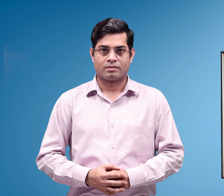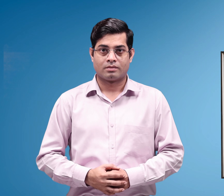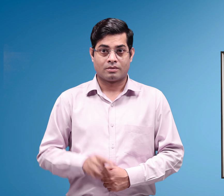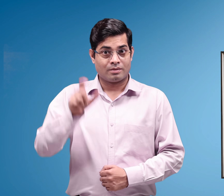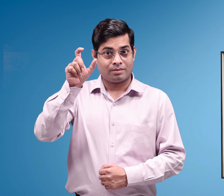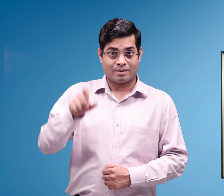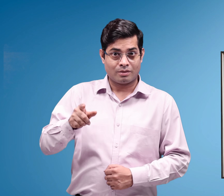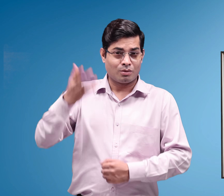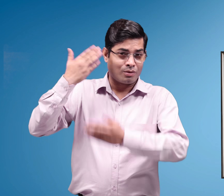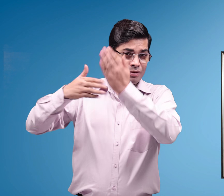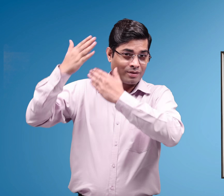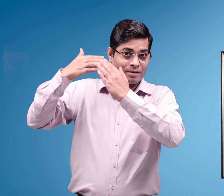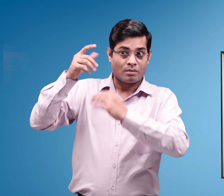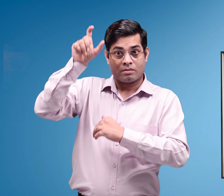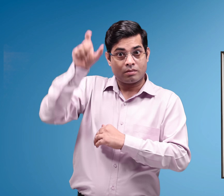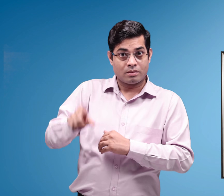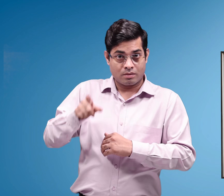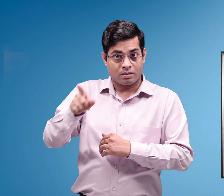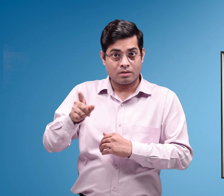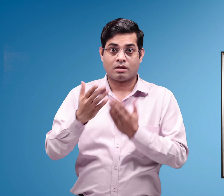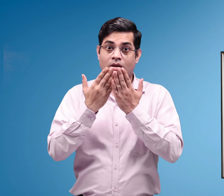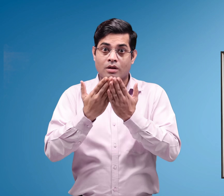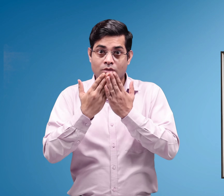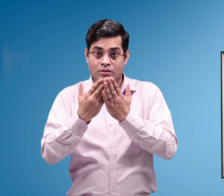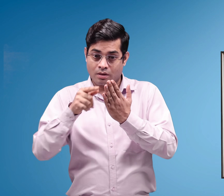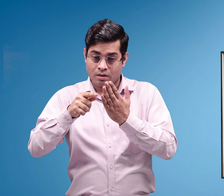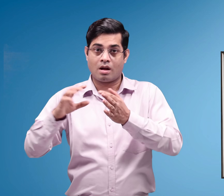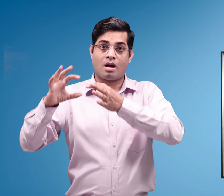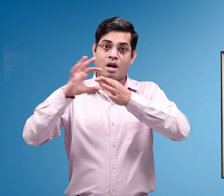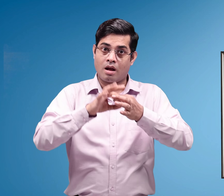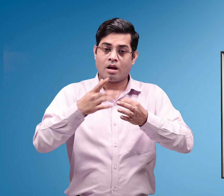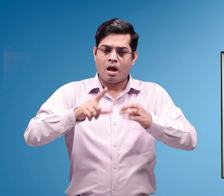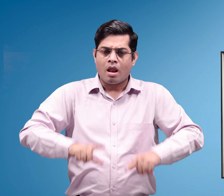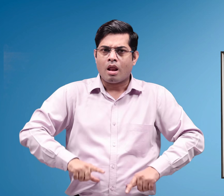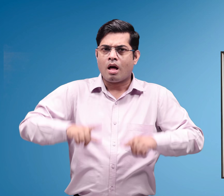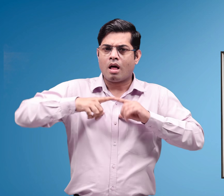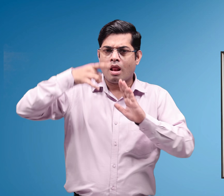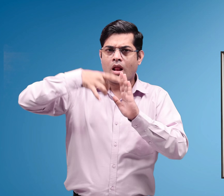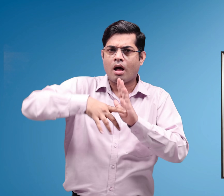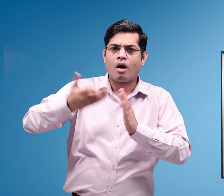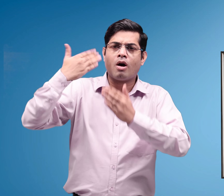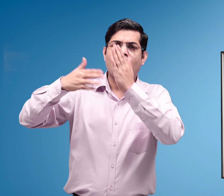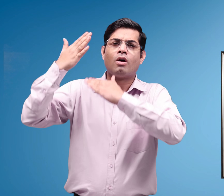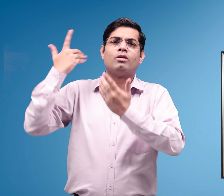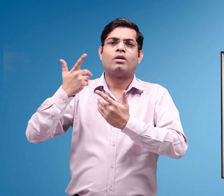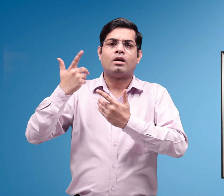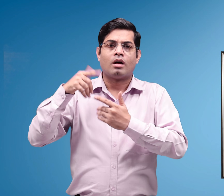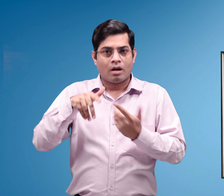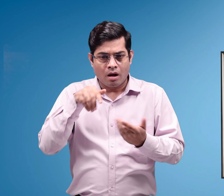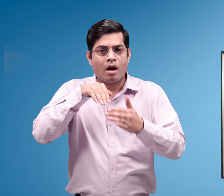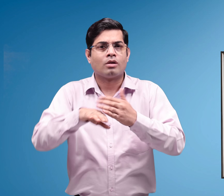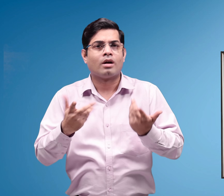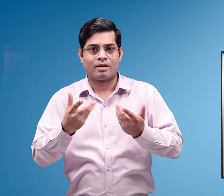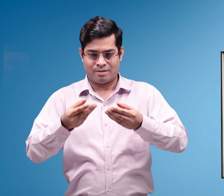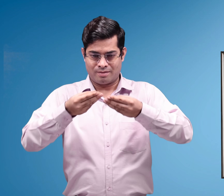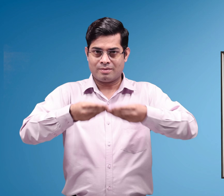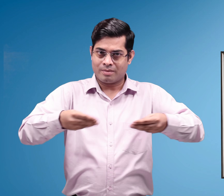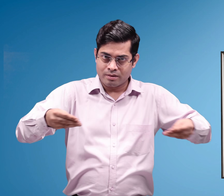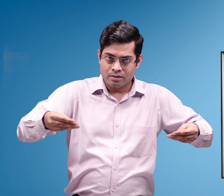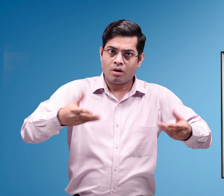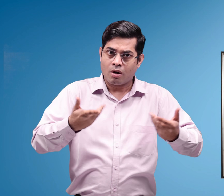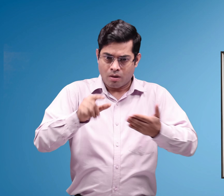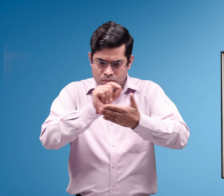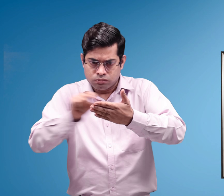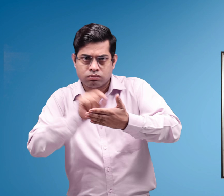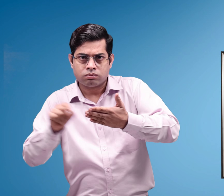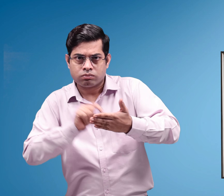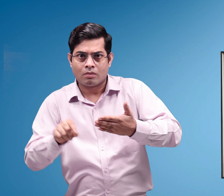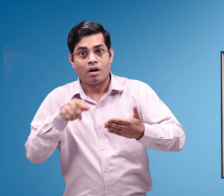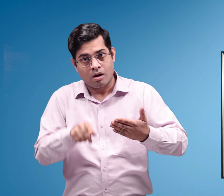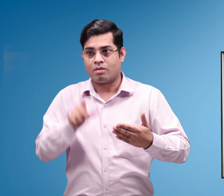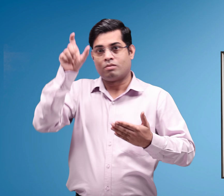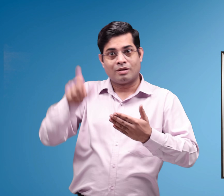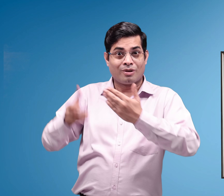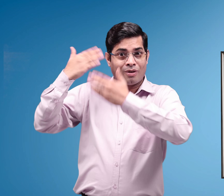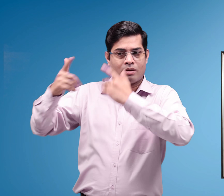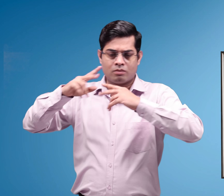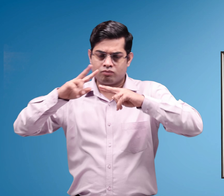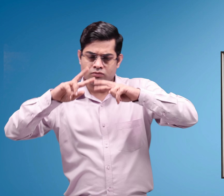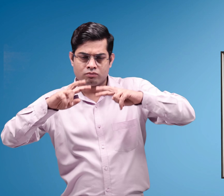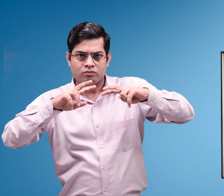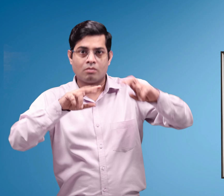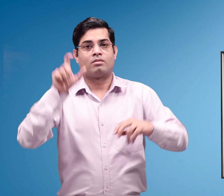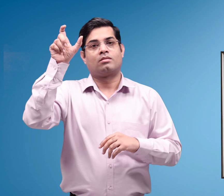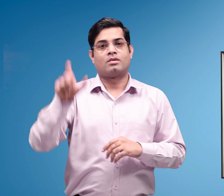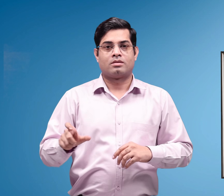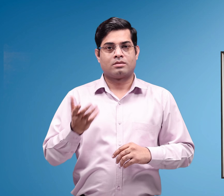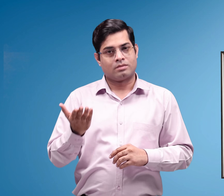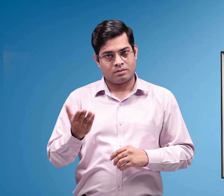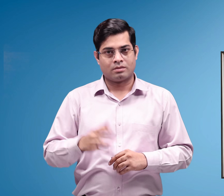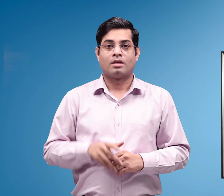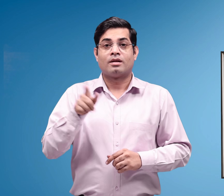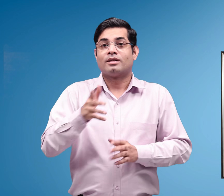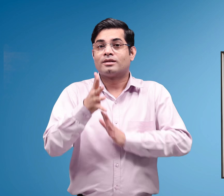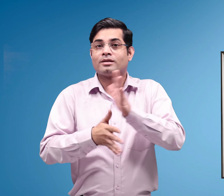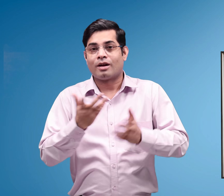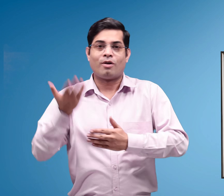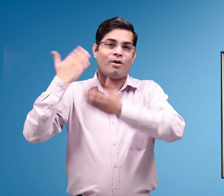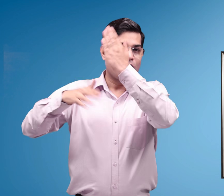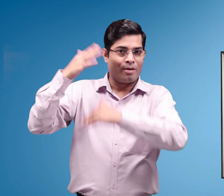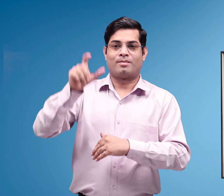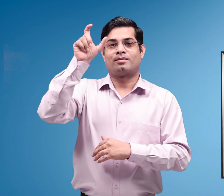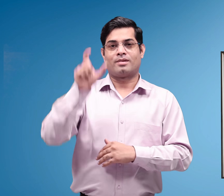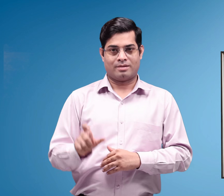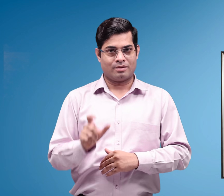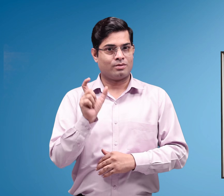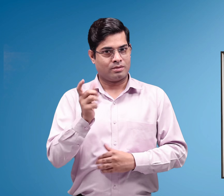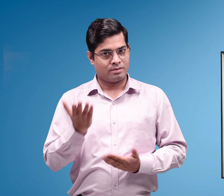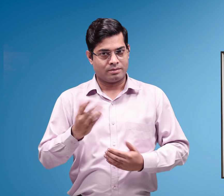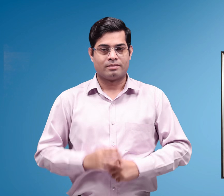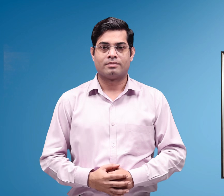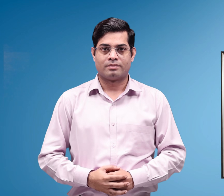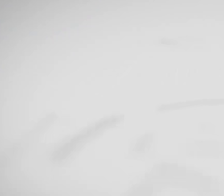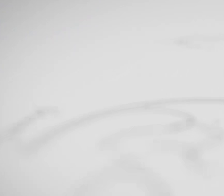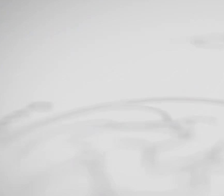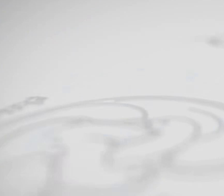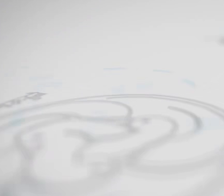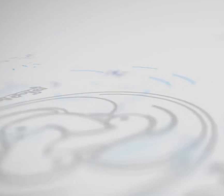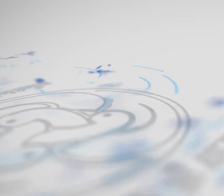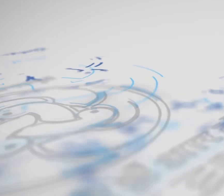A historian is a scholar who studies the past.